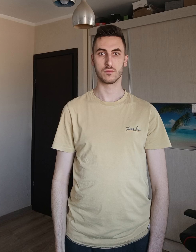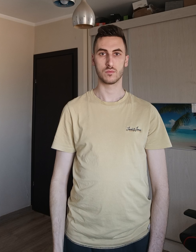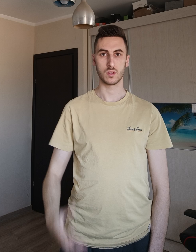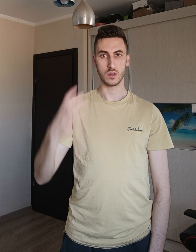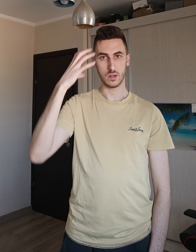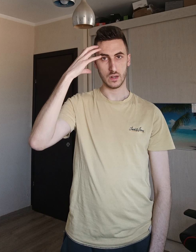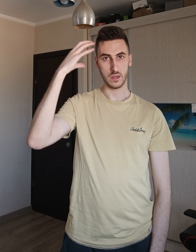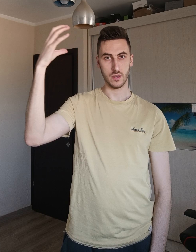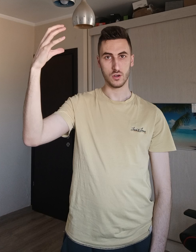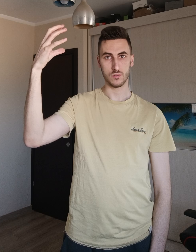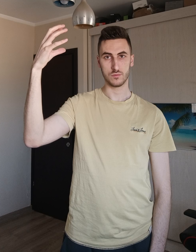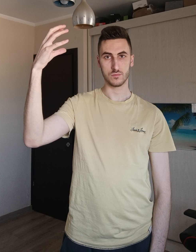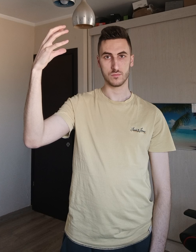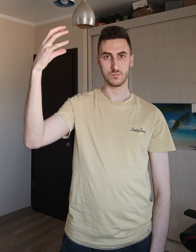לאהוב